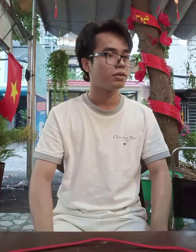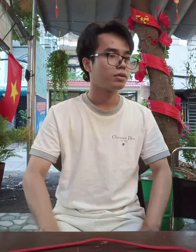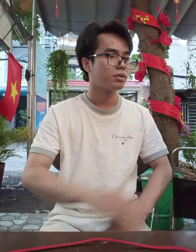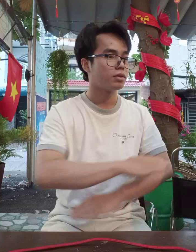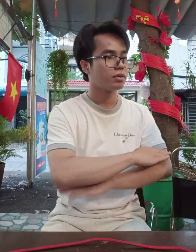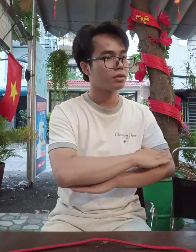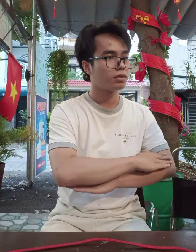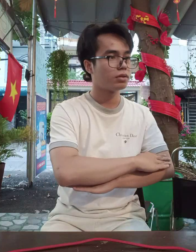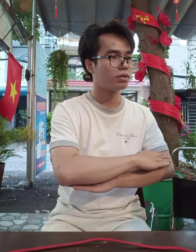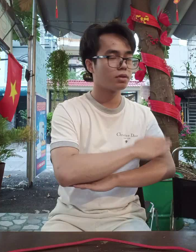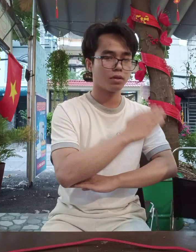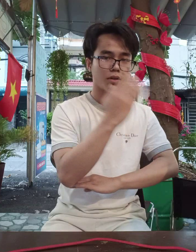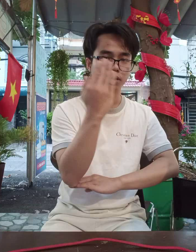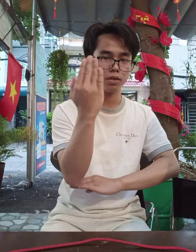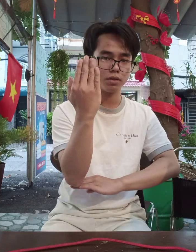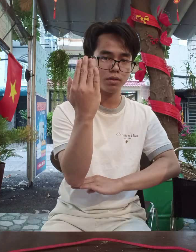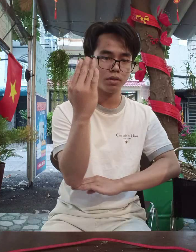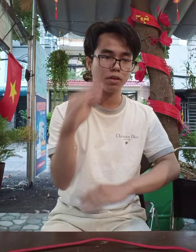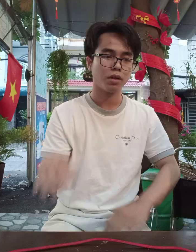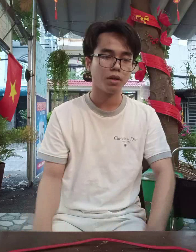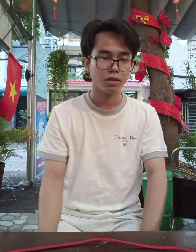buoi sang